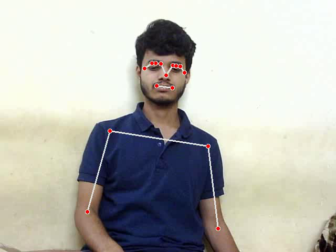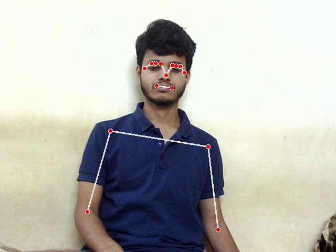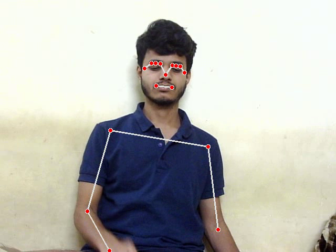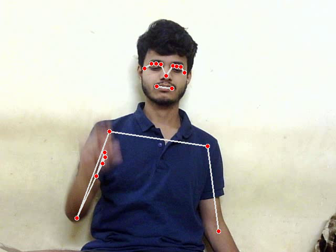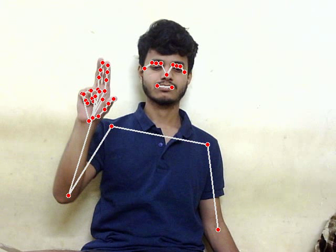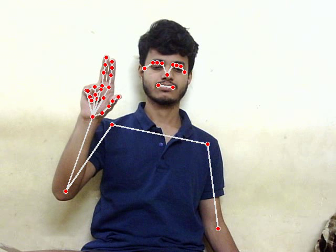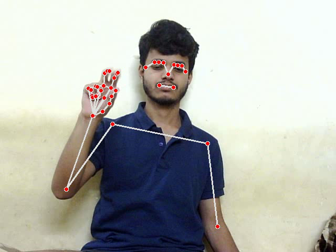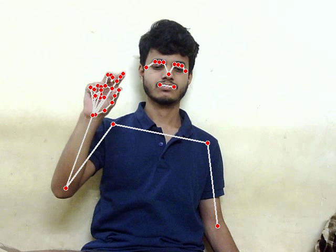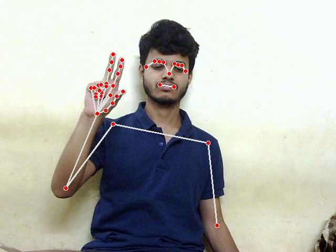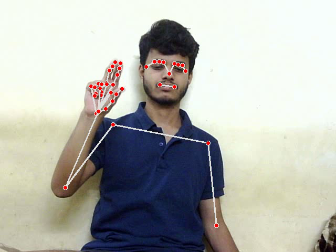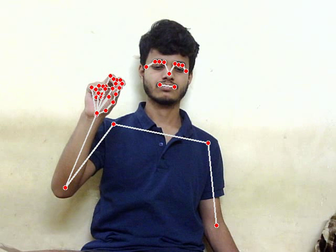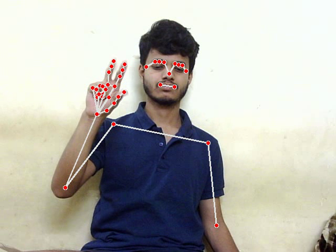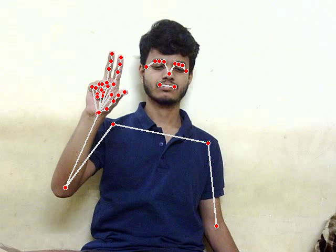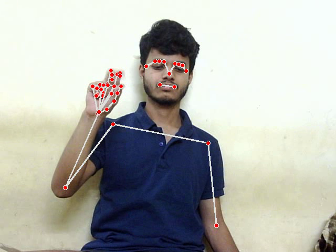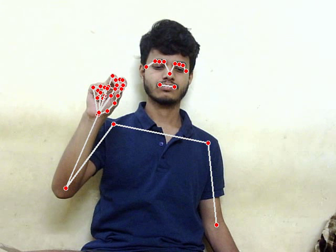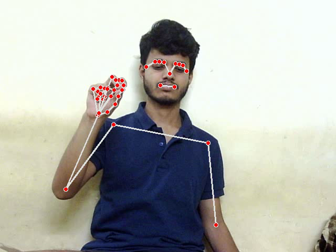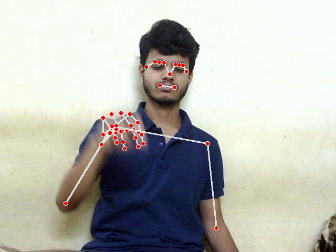no